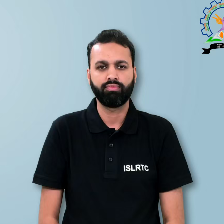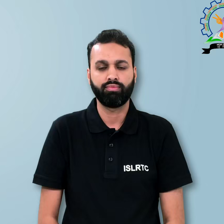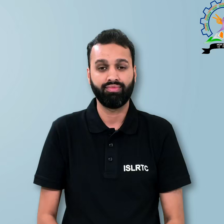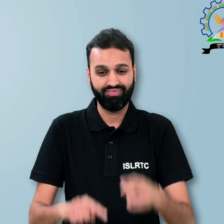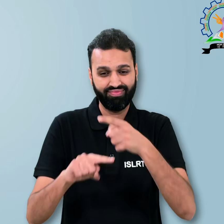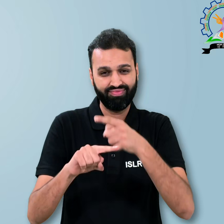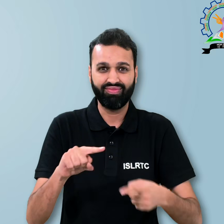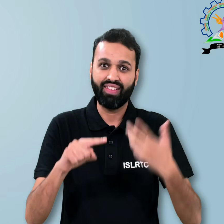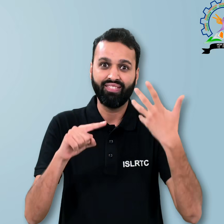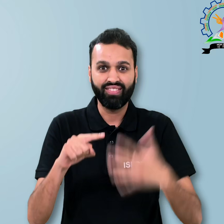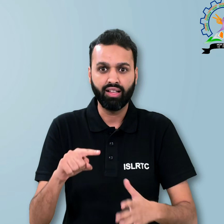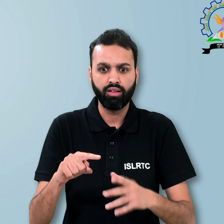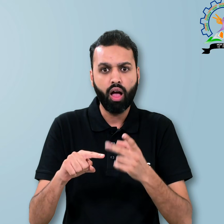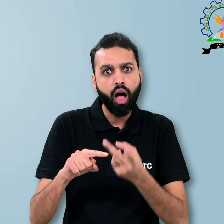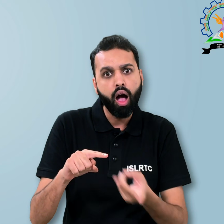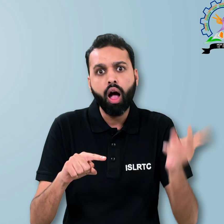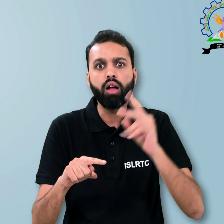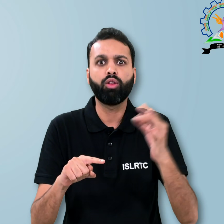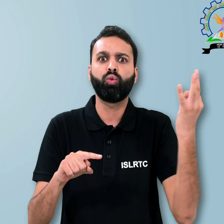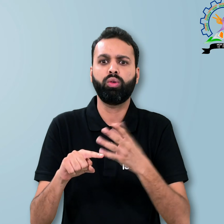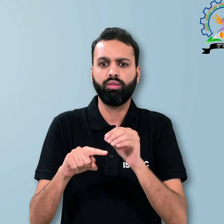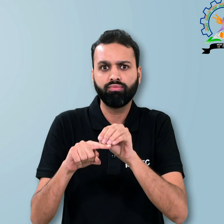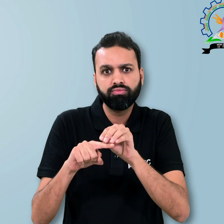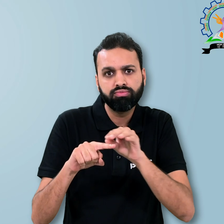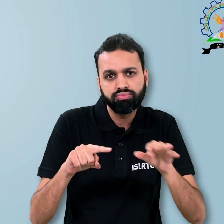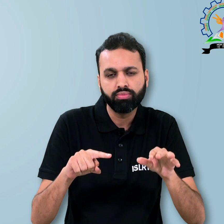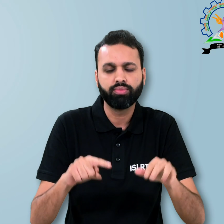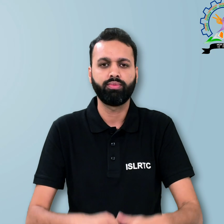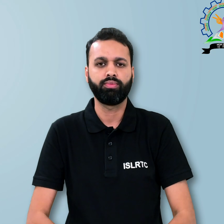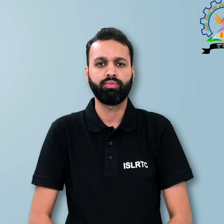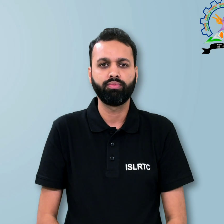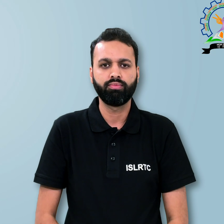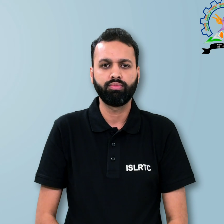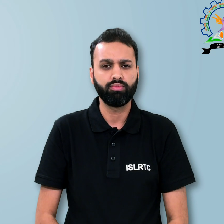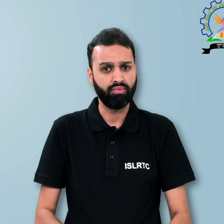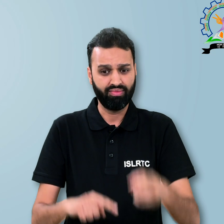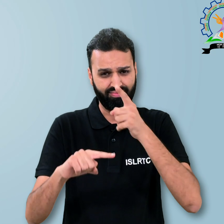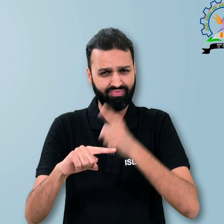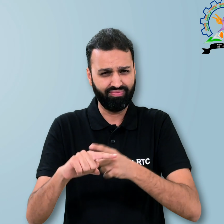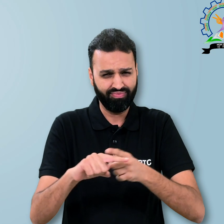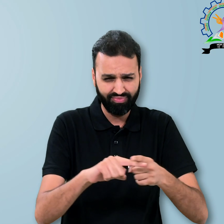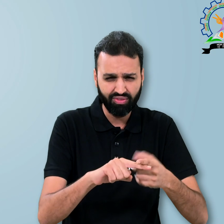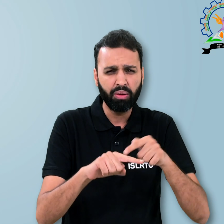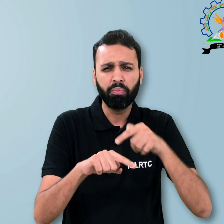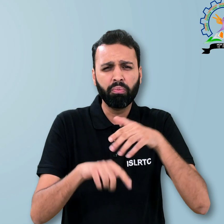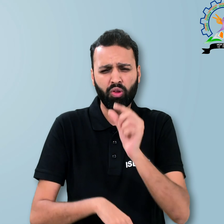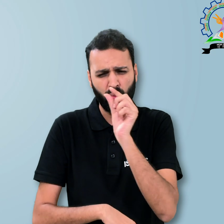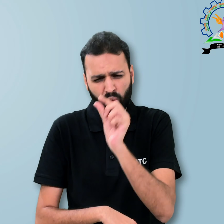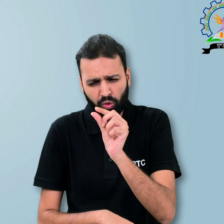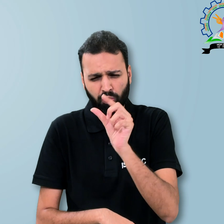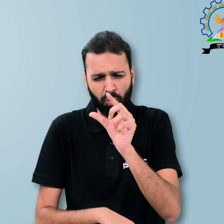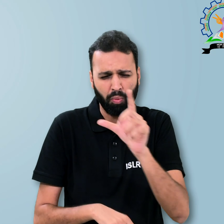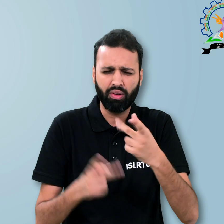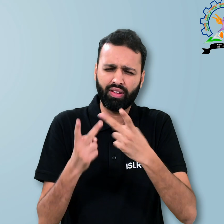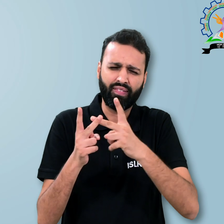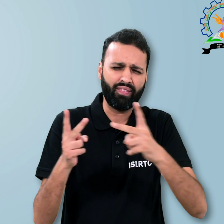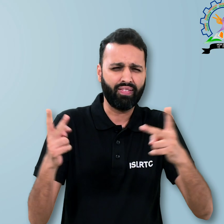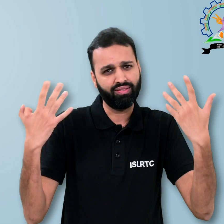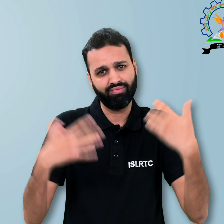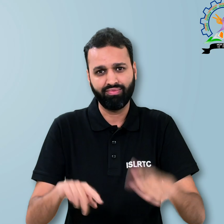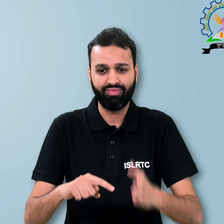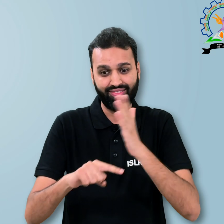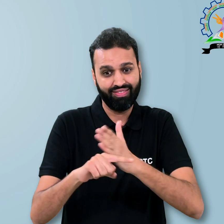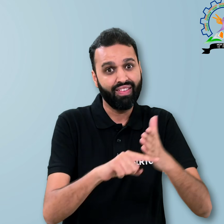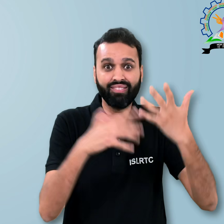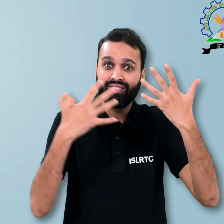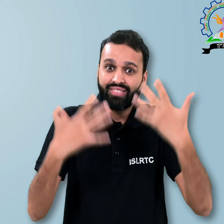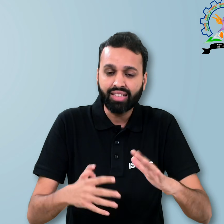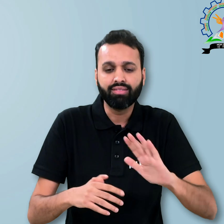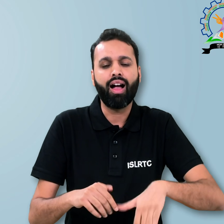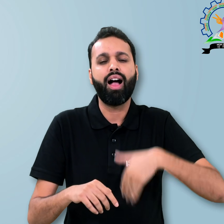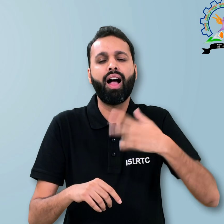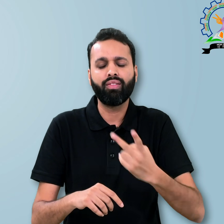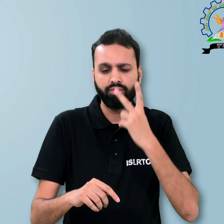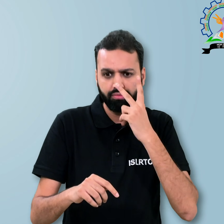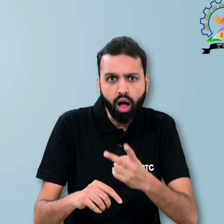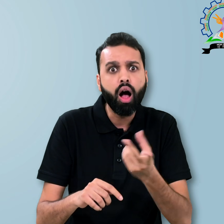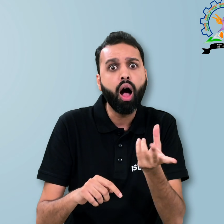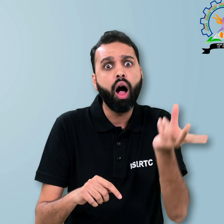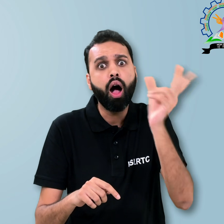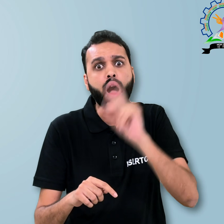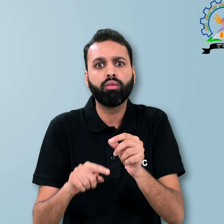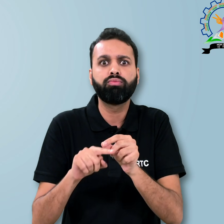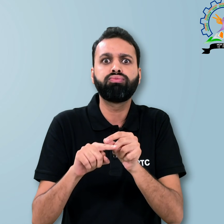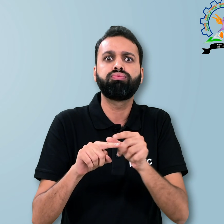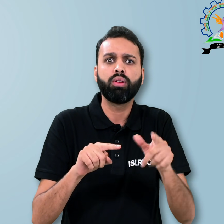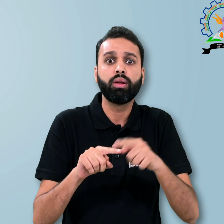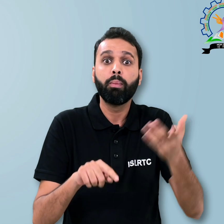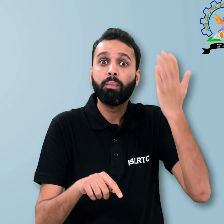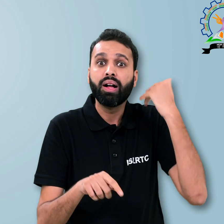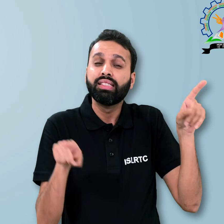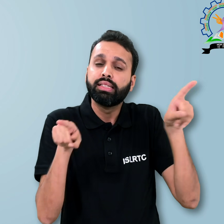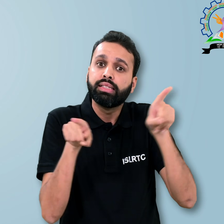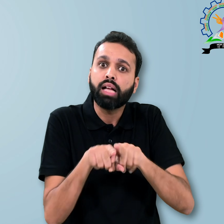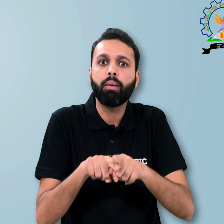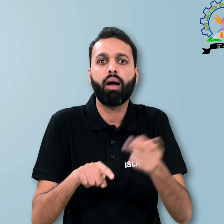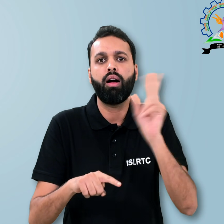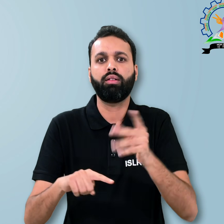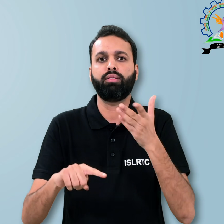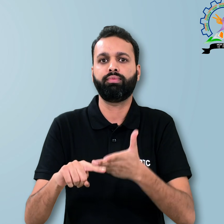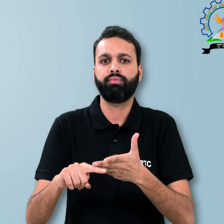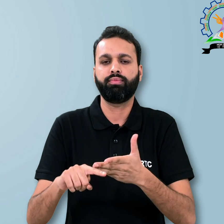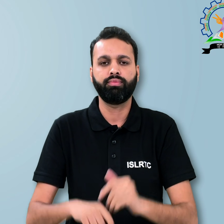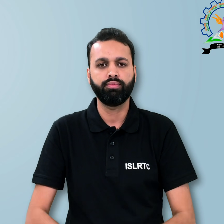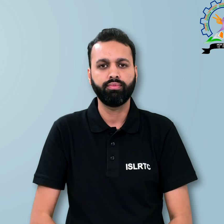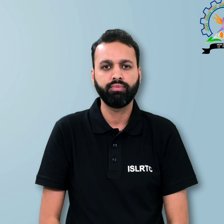Regeneration Regeneration is one of the processes in which if an organism is cut into several pieces, each of its parts regrows to the original state.